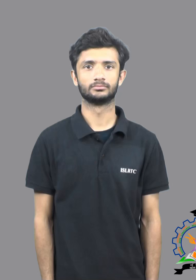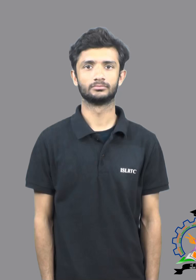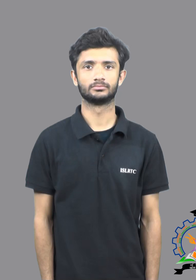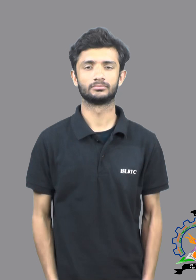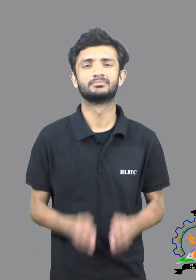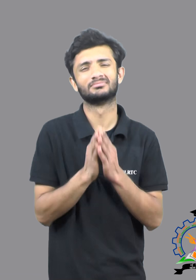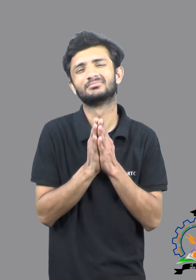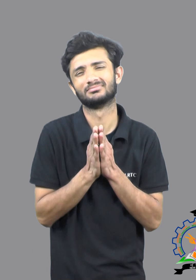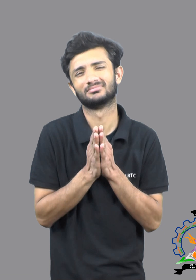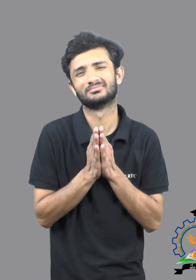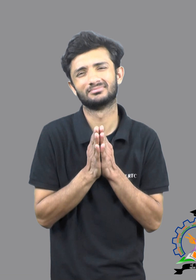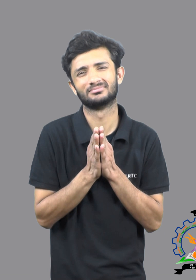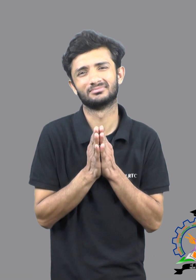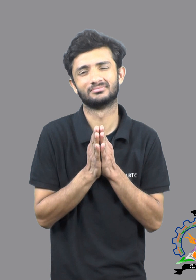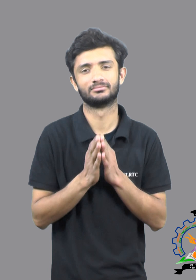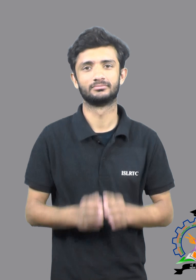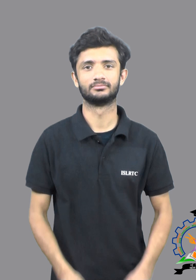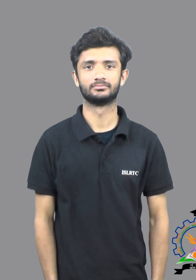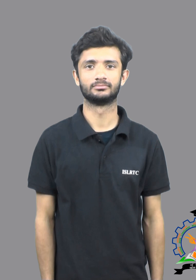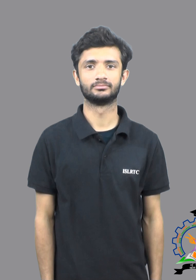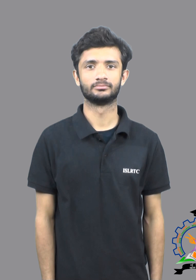Please